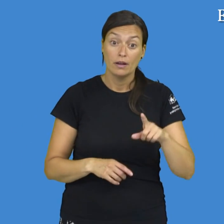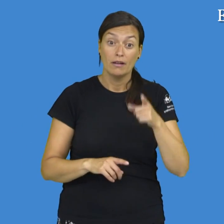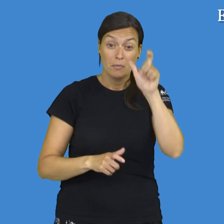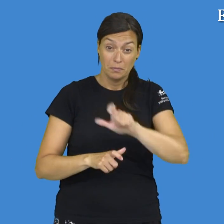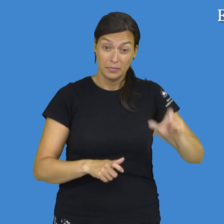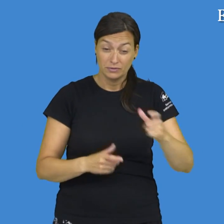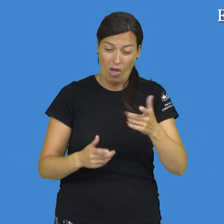persona